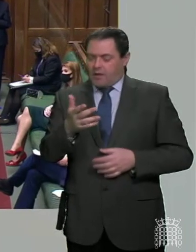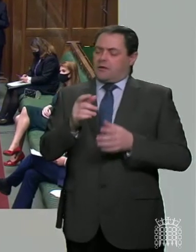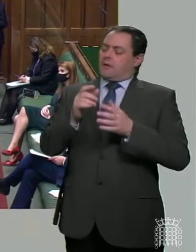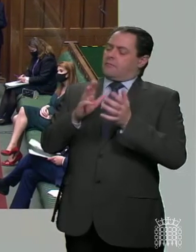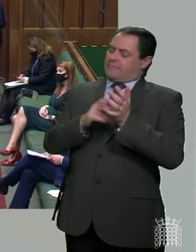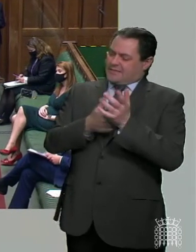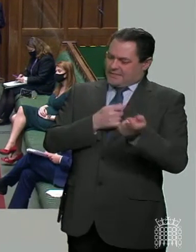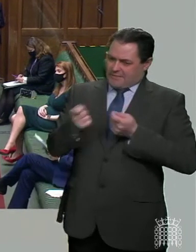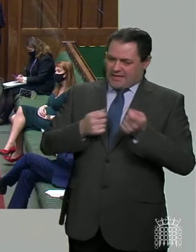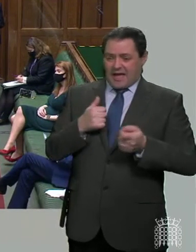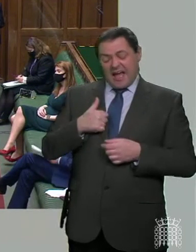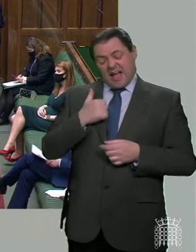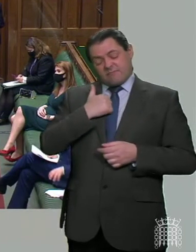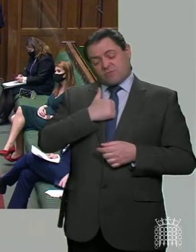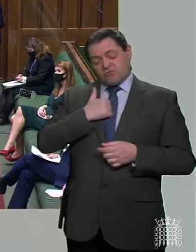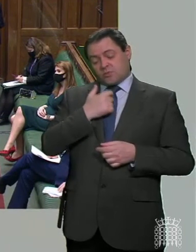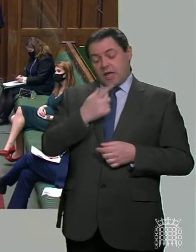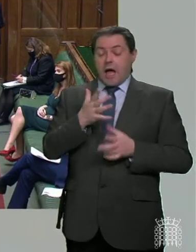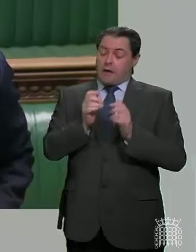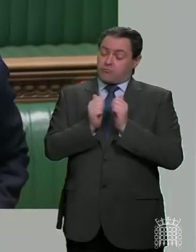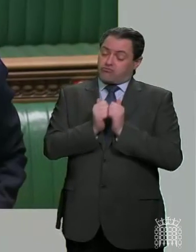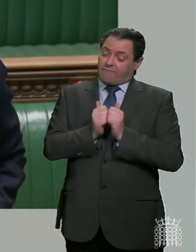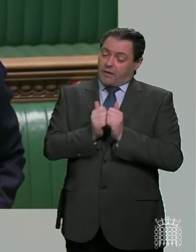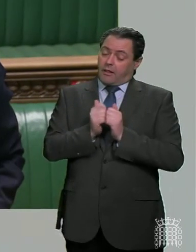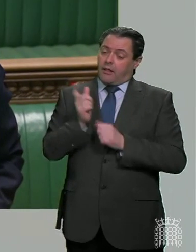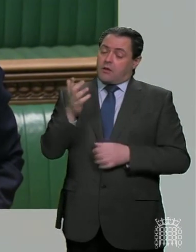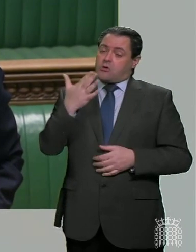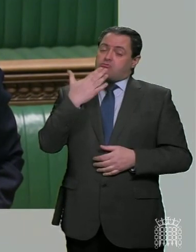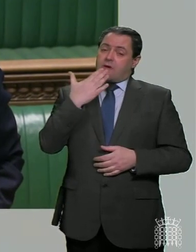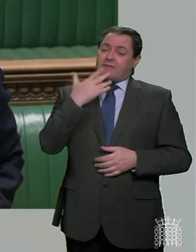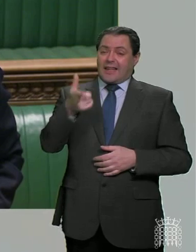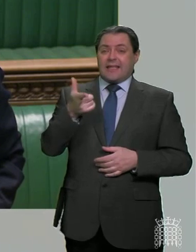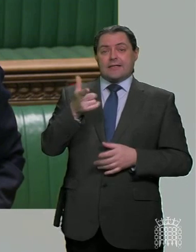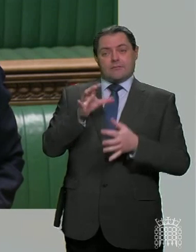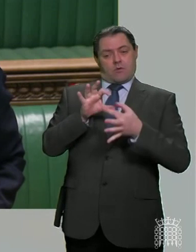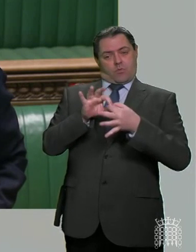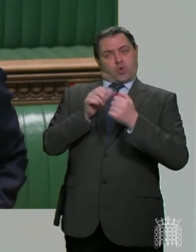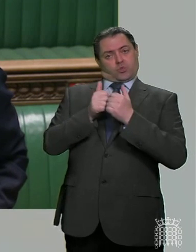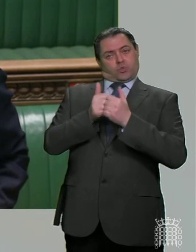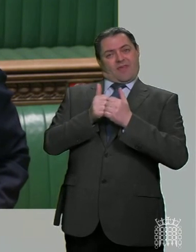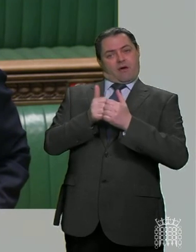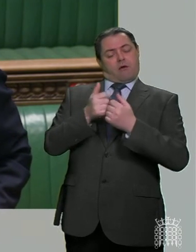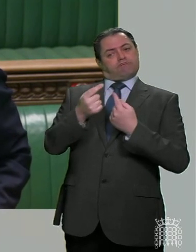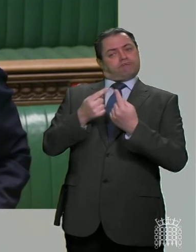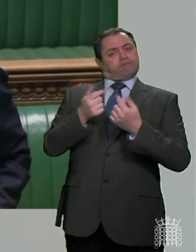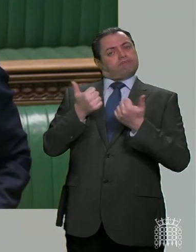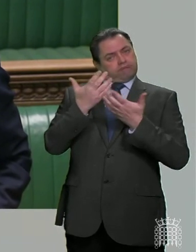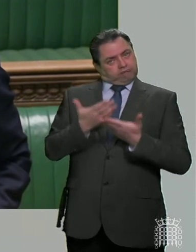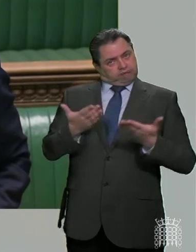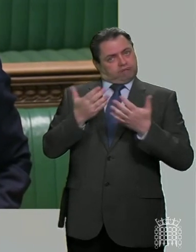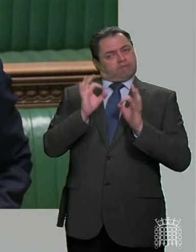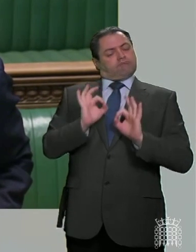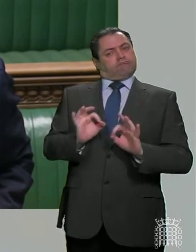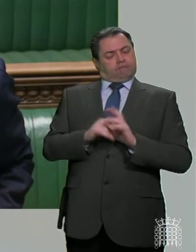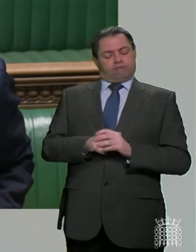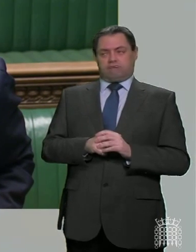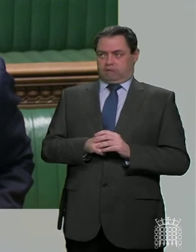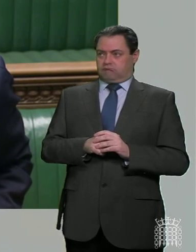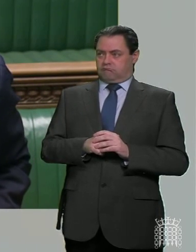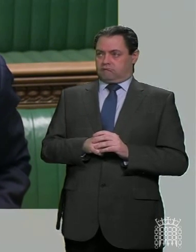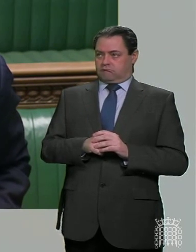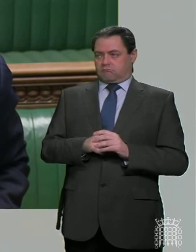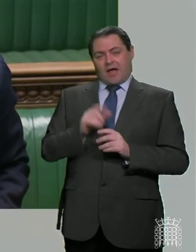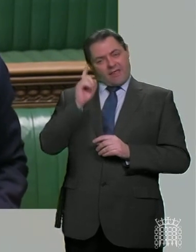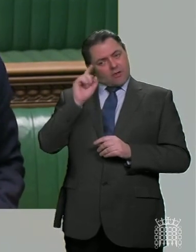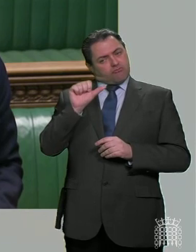I am grateful to the right honourable and learned Gentleman for the collegiate way in which he is addressing this and the way in which he is reaching out across the Chamber.